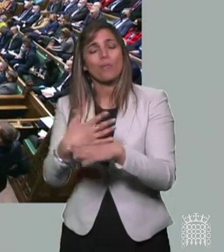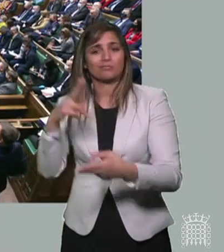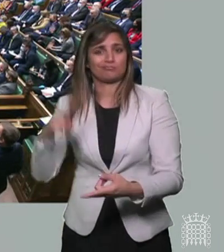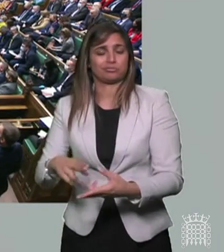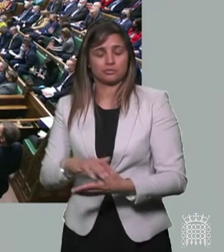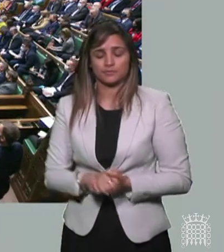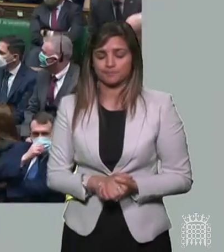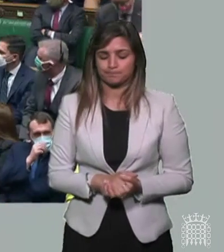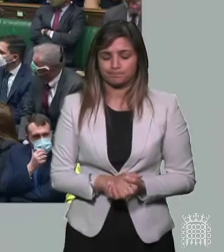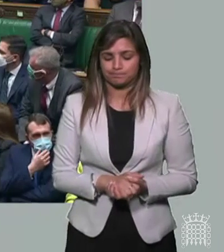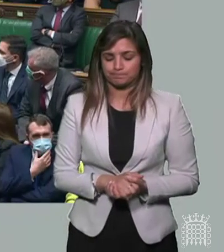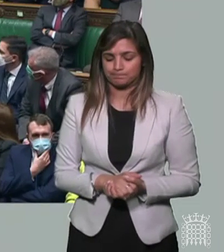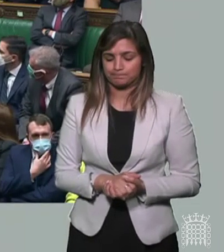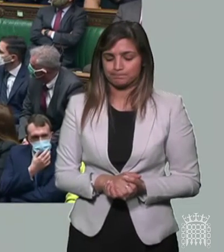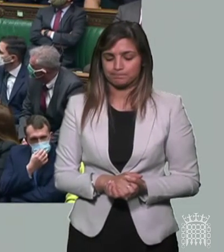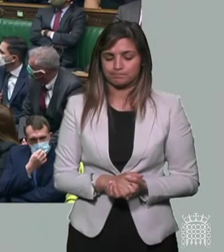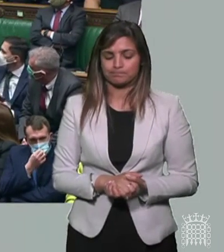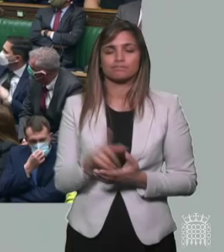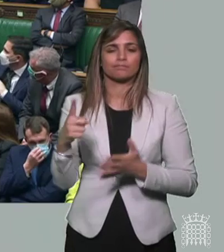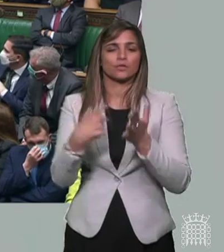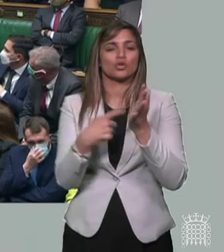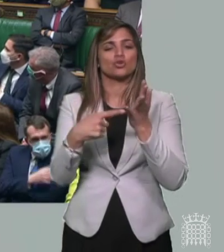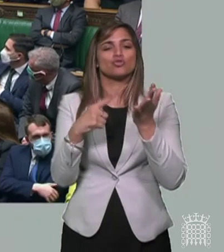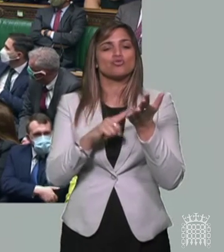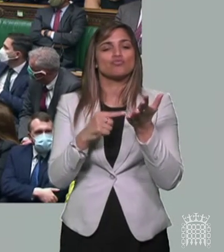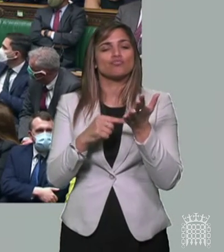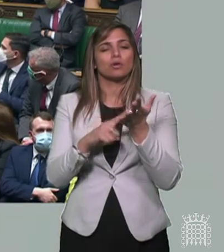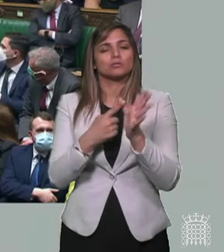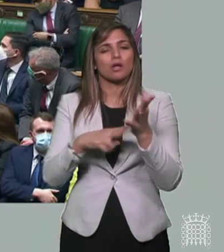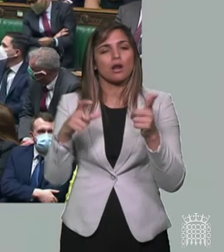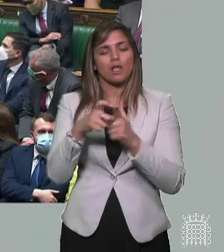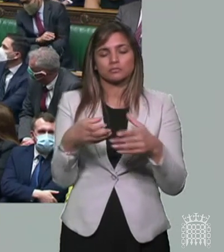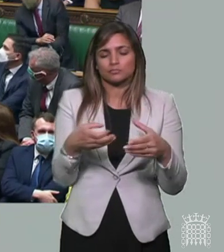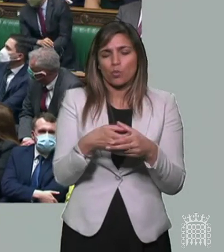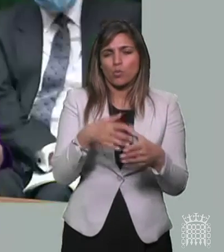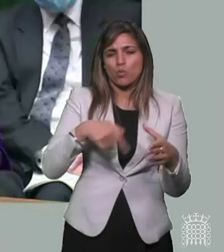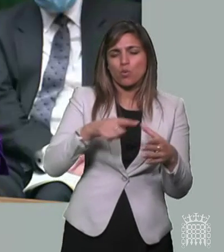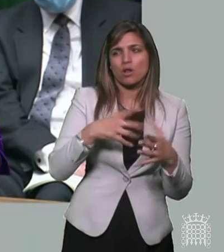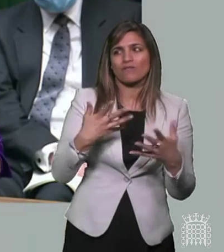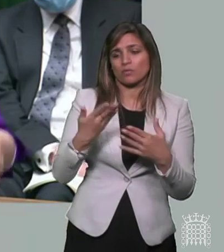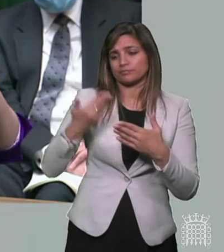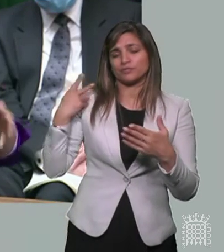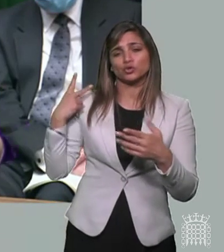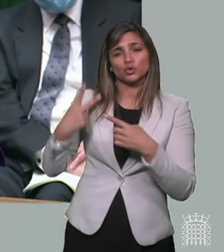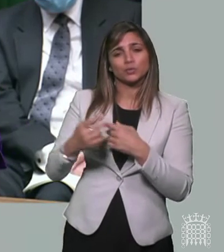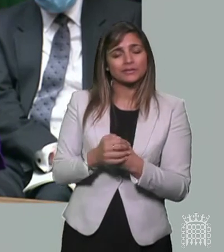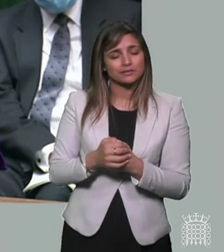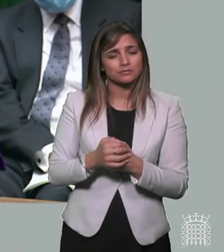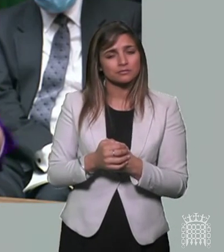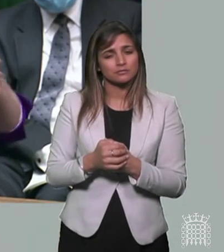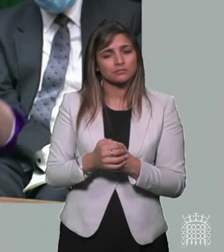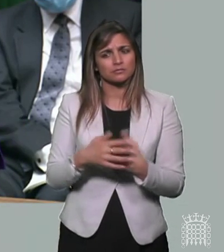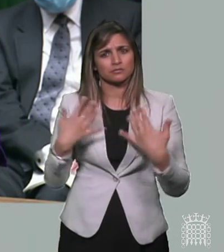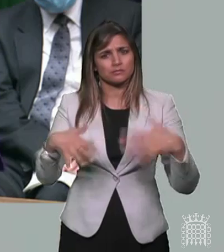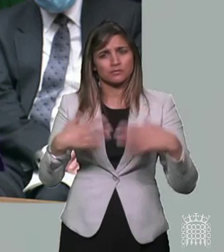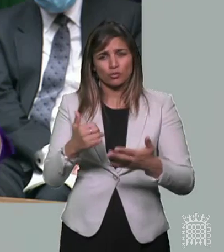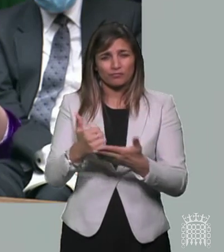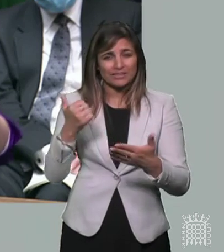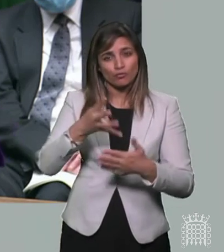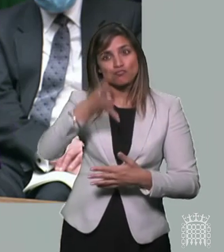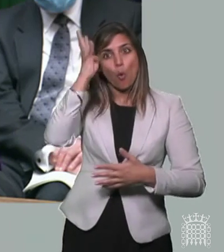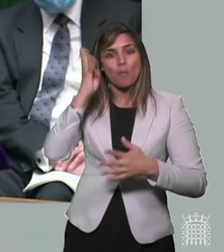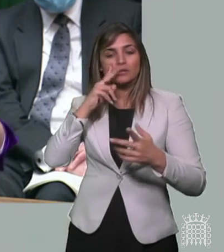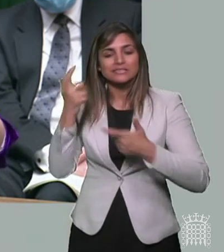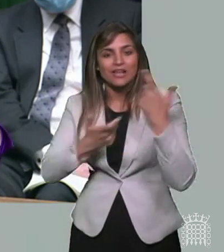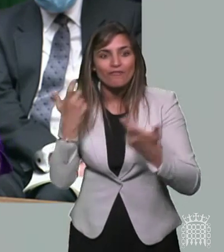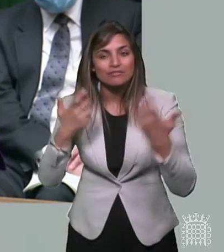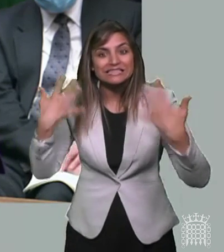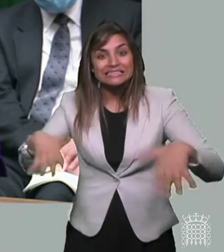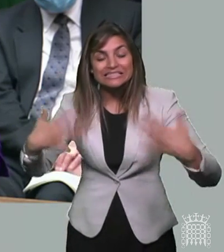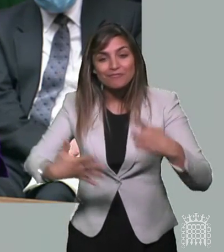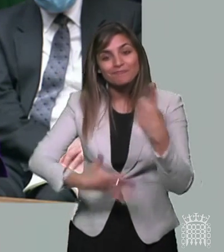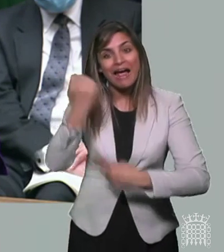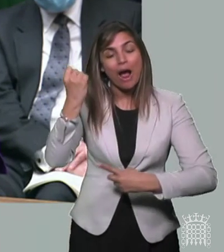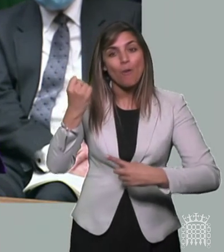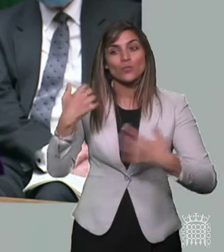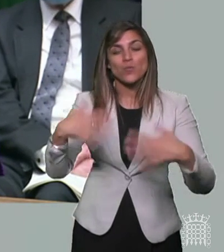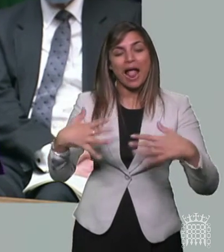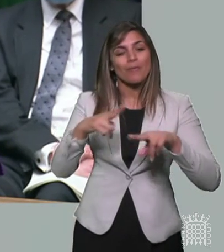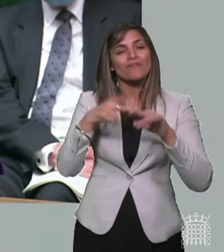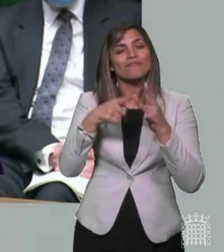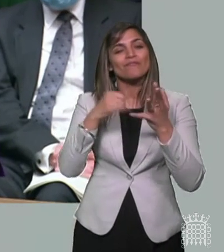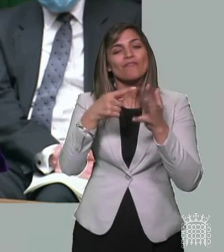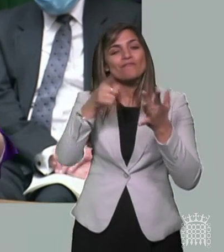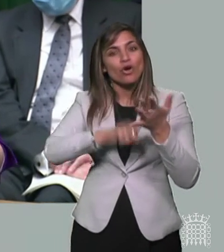The motto of England’s smallest county, Rutland, is “multum in parvo”—much in little—and never has that been more true than in the last two weeks, with the greatest Roman discovery in 200 years and the discovery of an ichthyosaur, the greatest fossil discovery in 100 years.